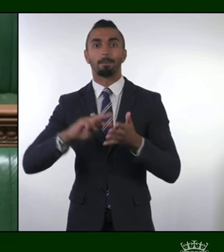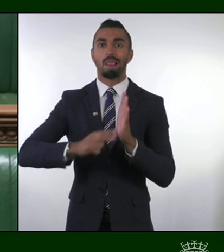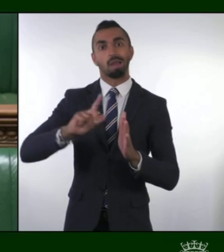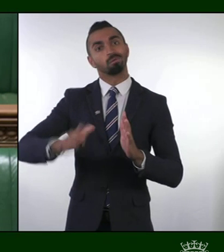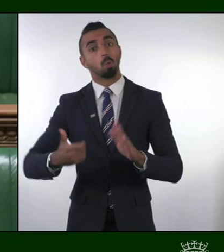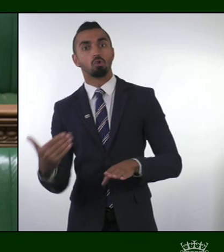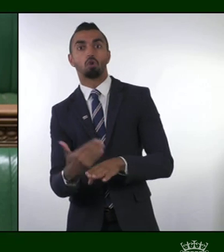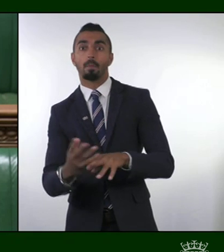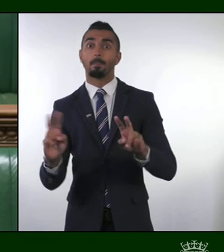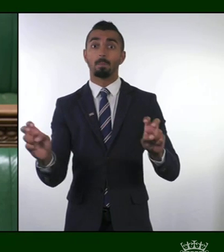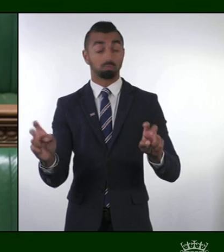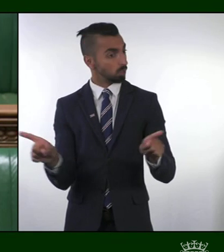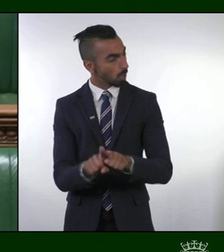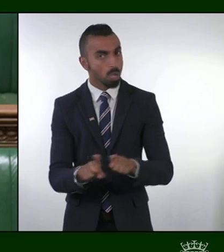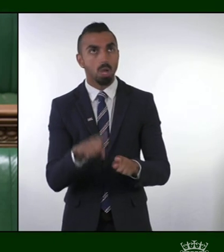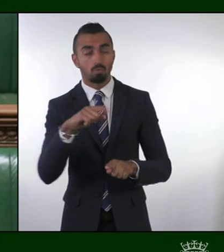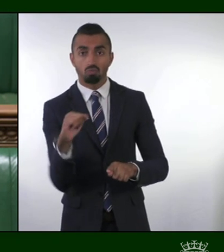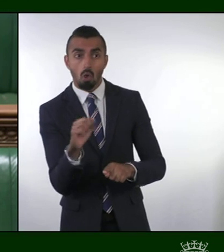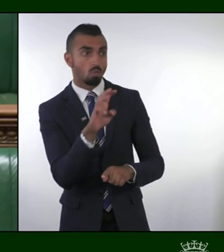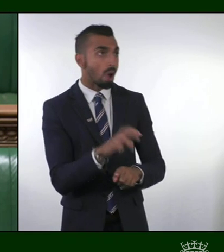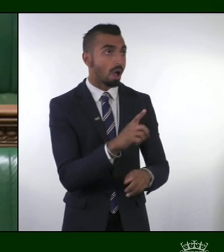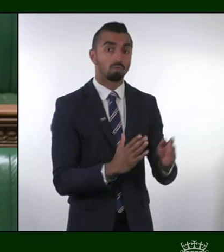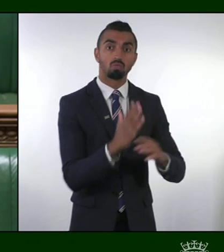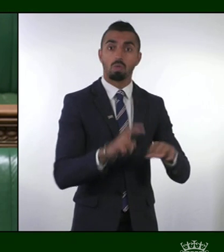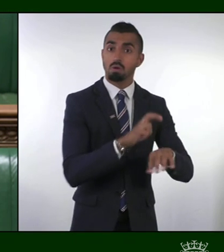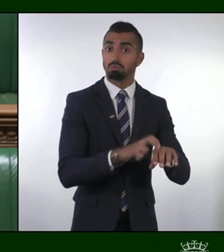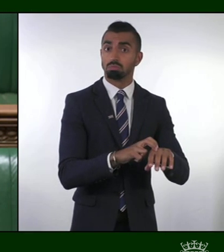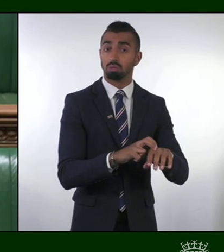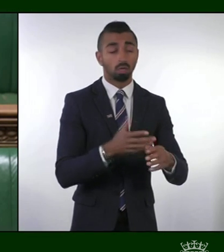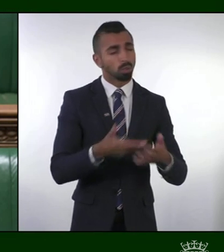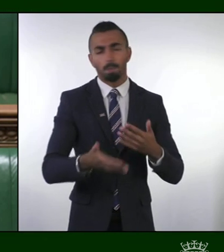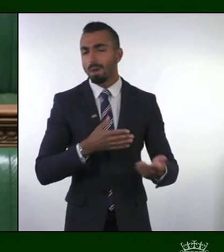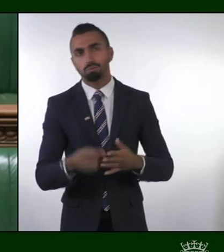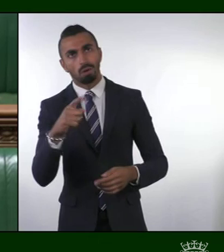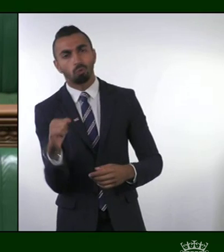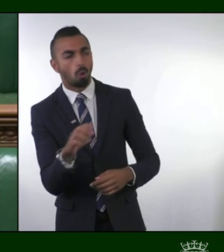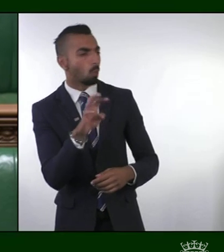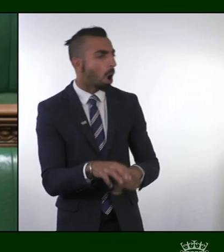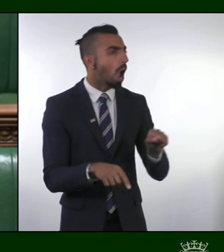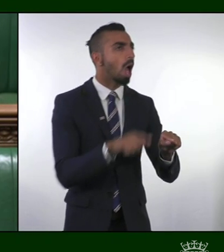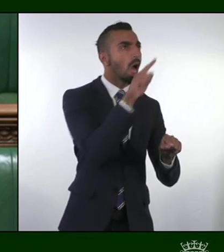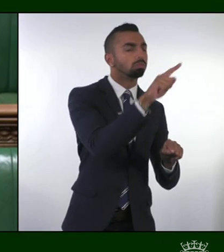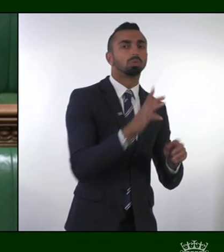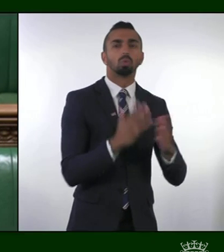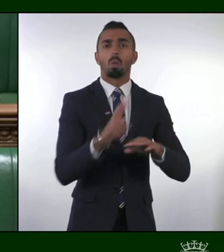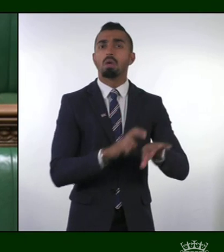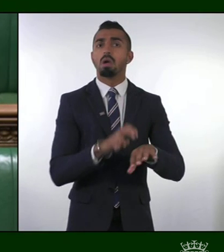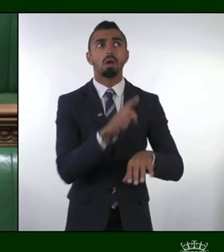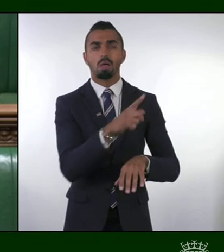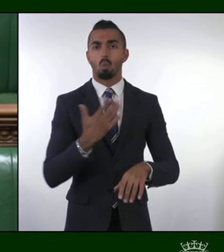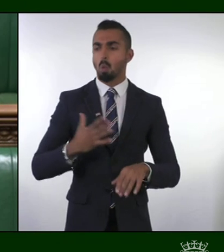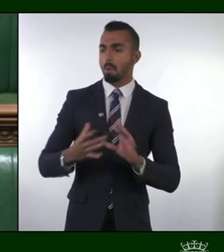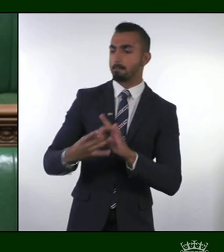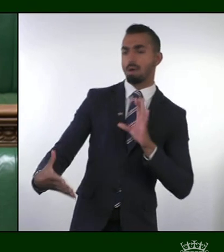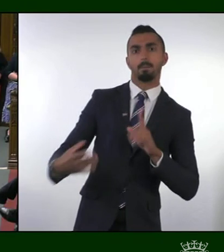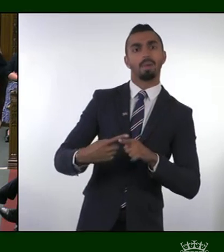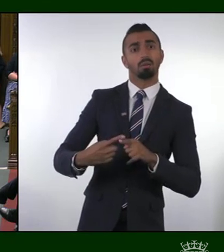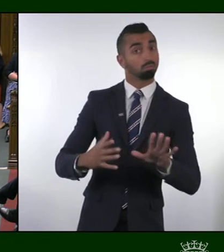No nationalist can ignore the undeniable truth: this help has only been possible because we are a United Kingdom.